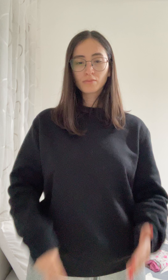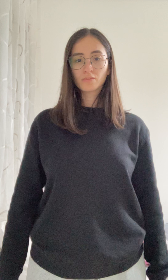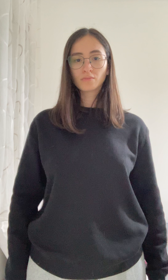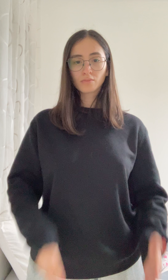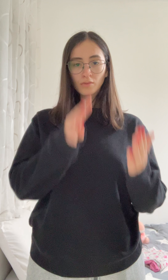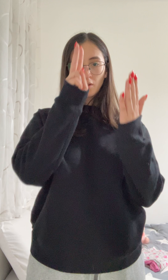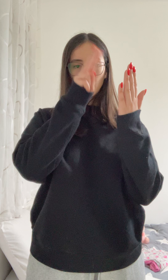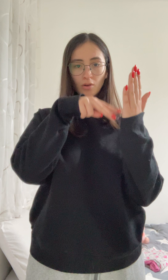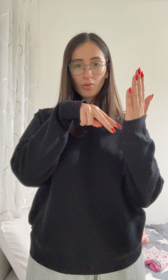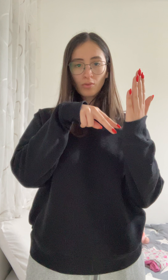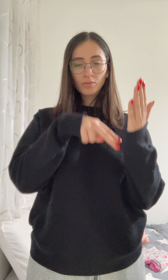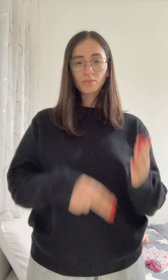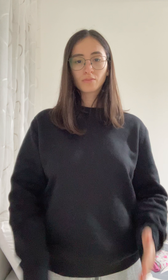לקרוא